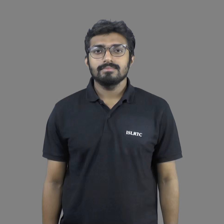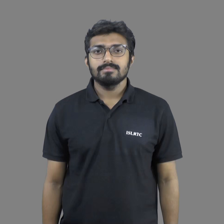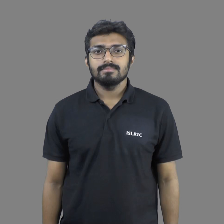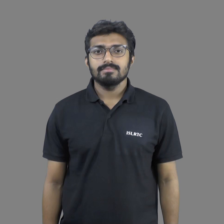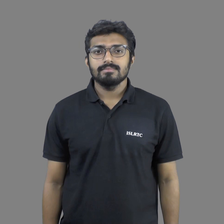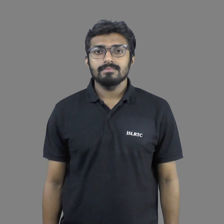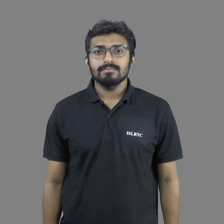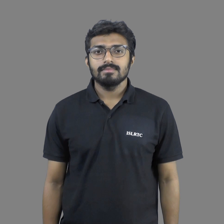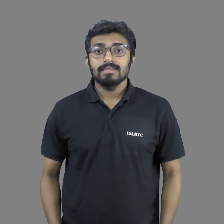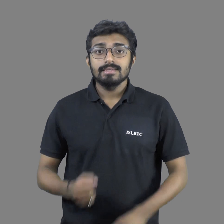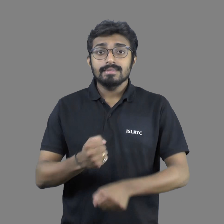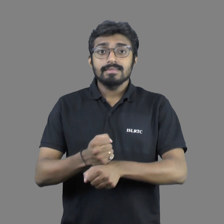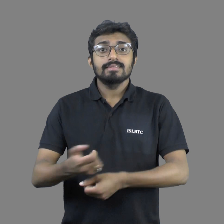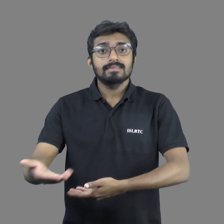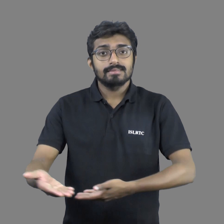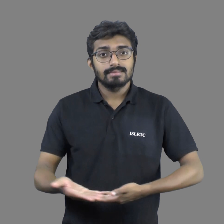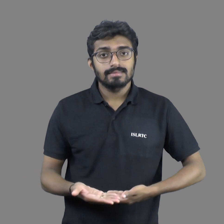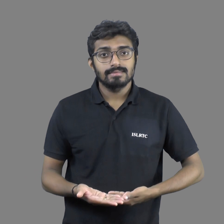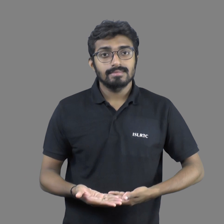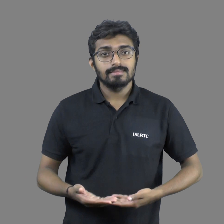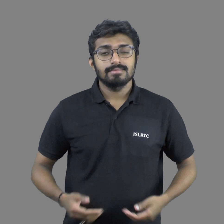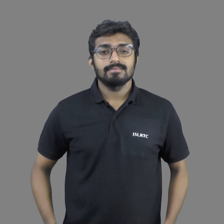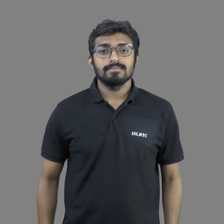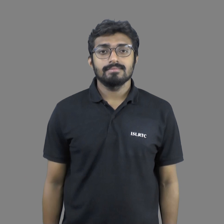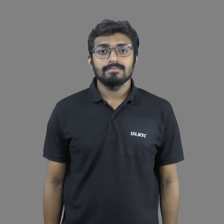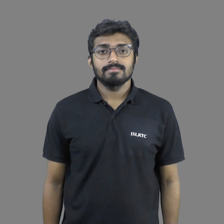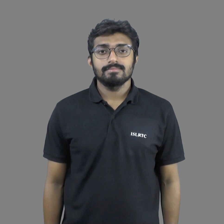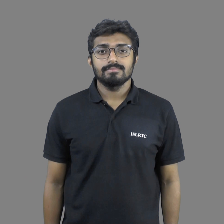Guest